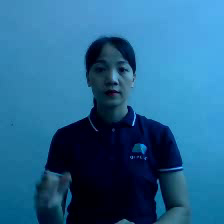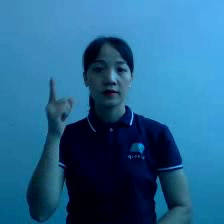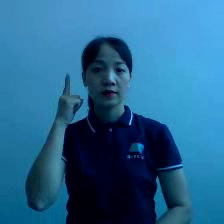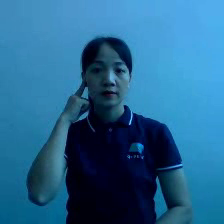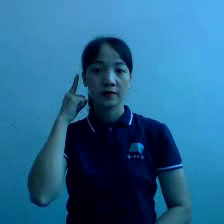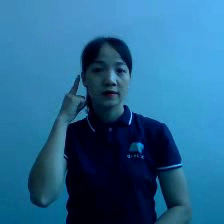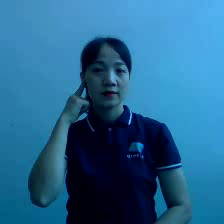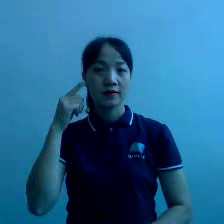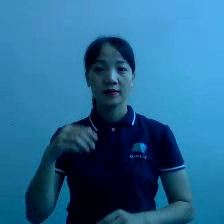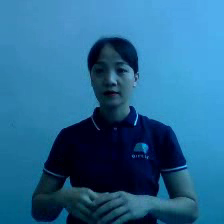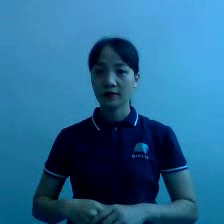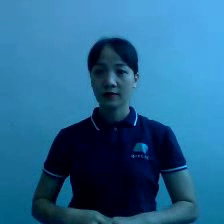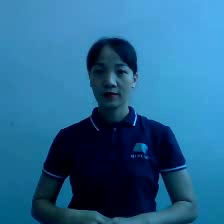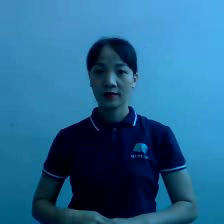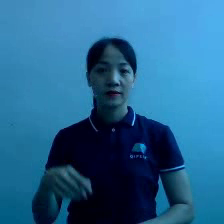Nghe